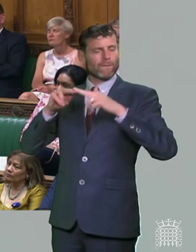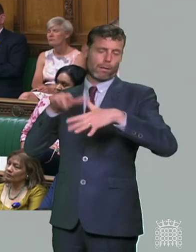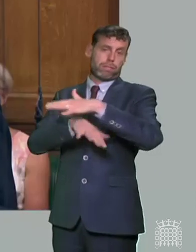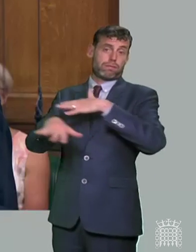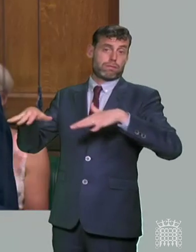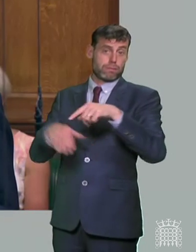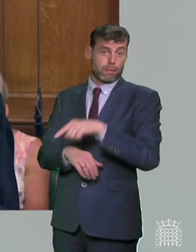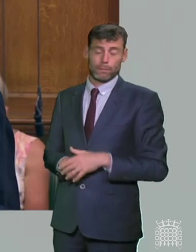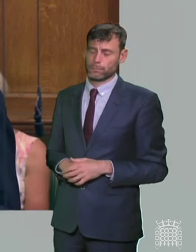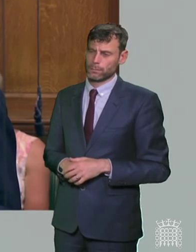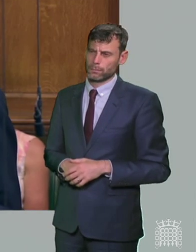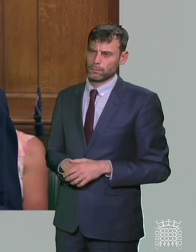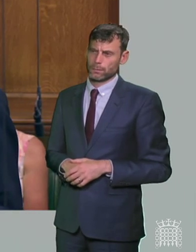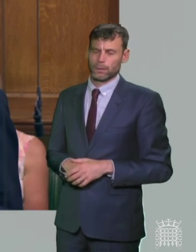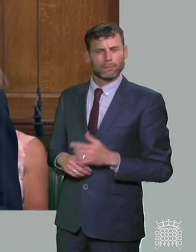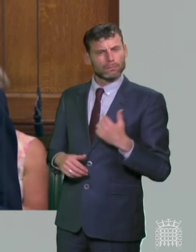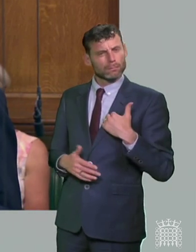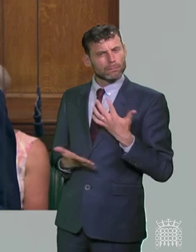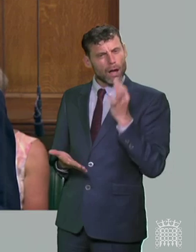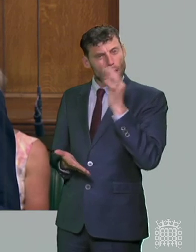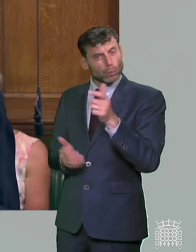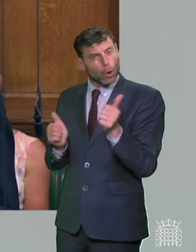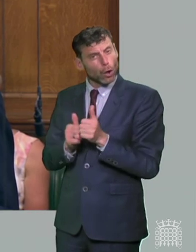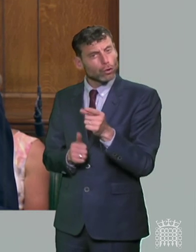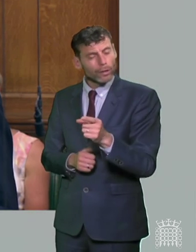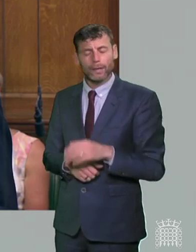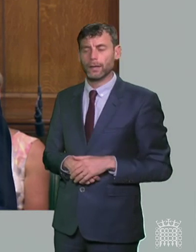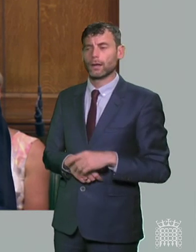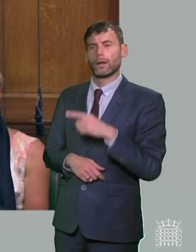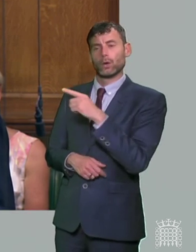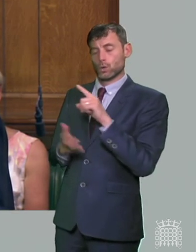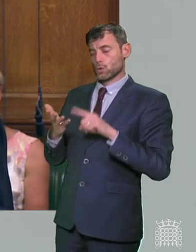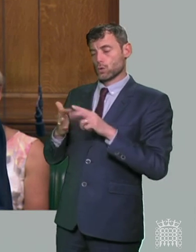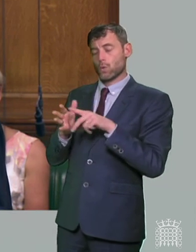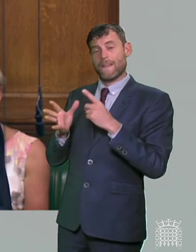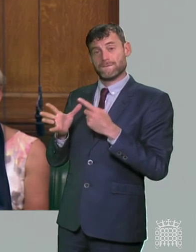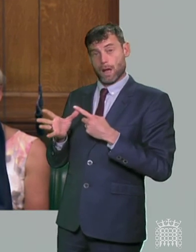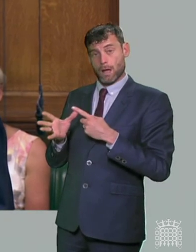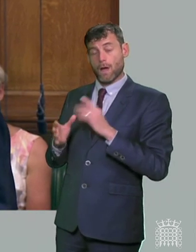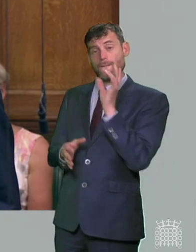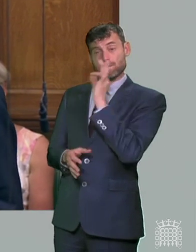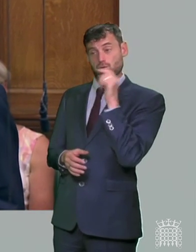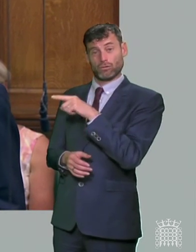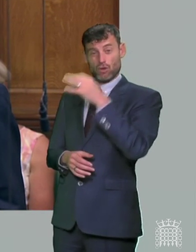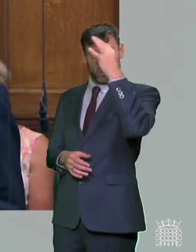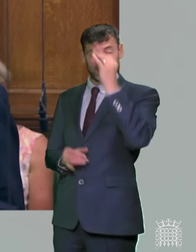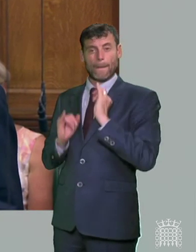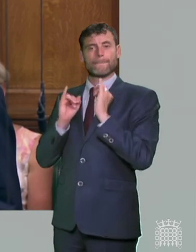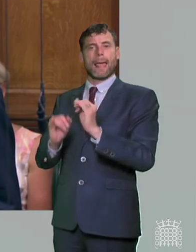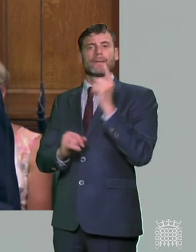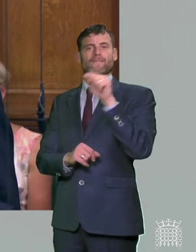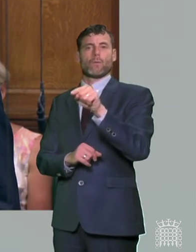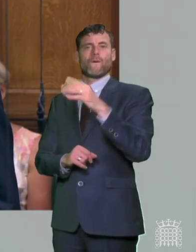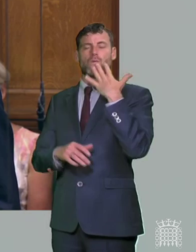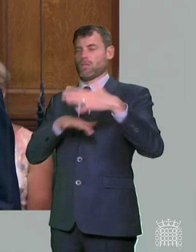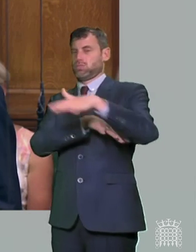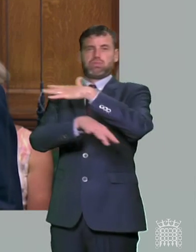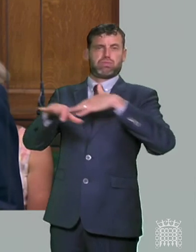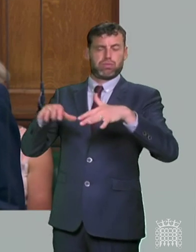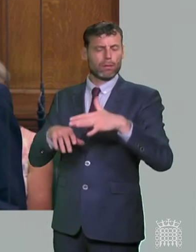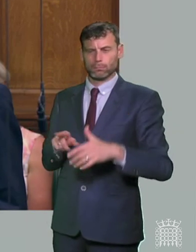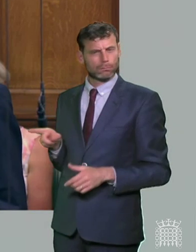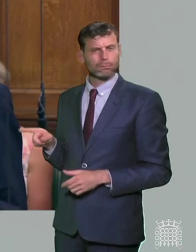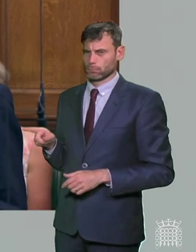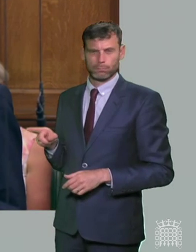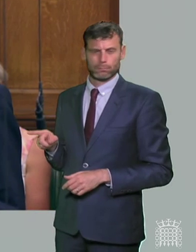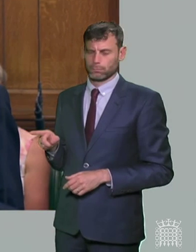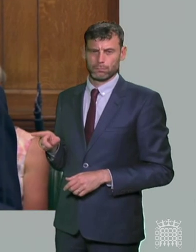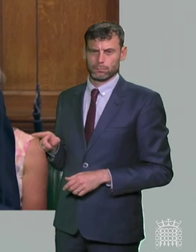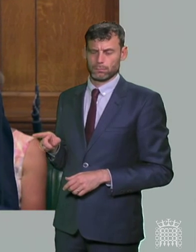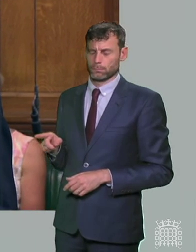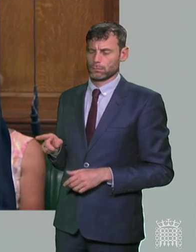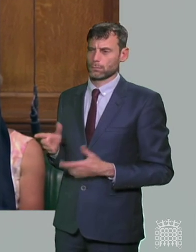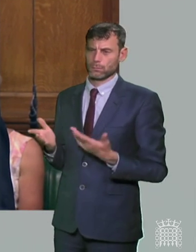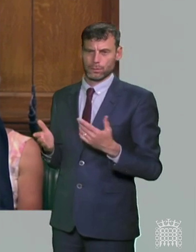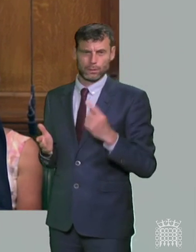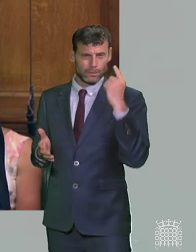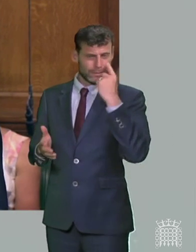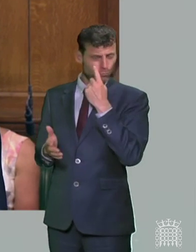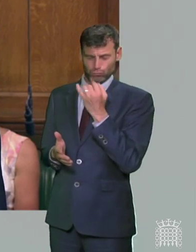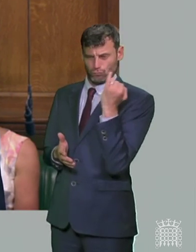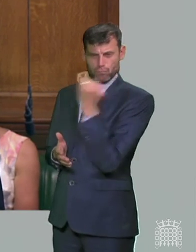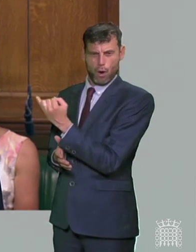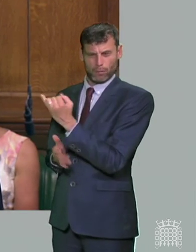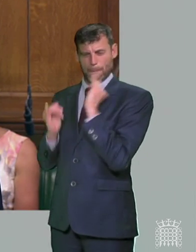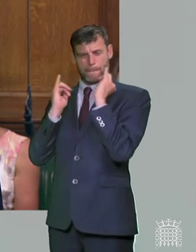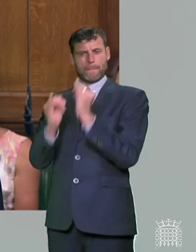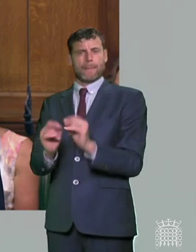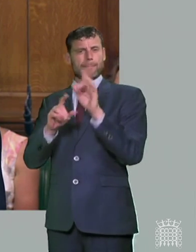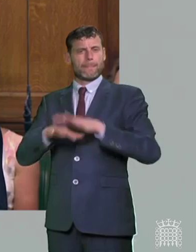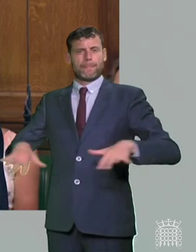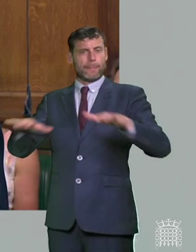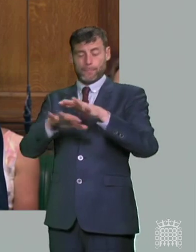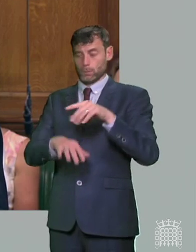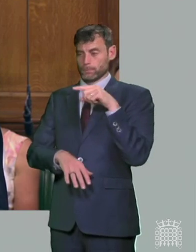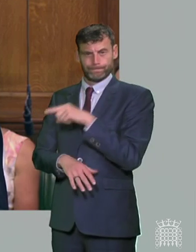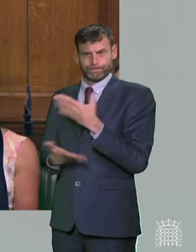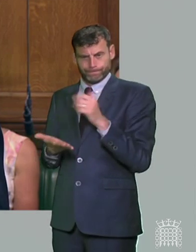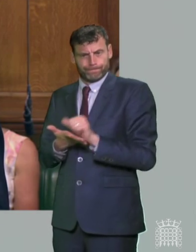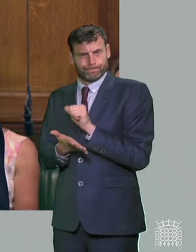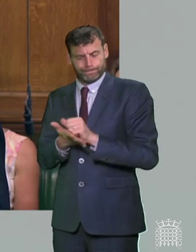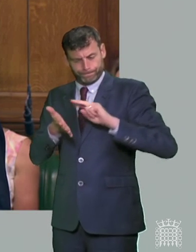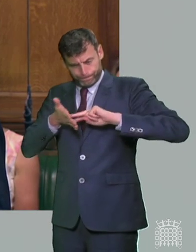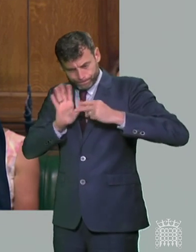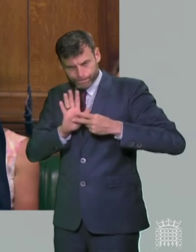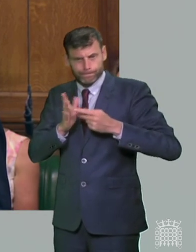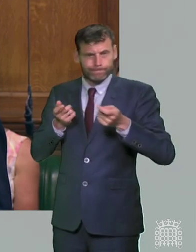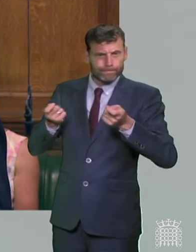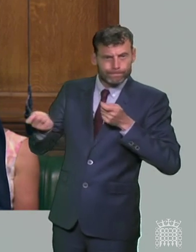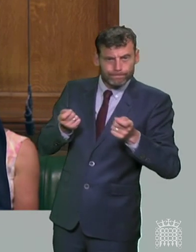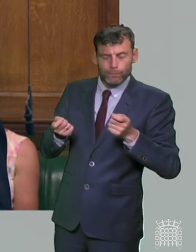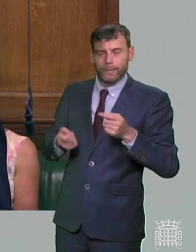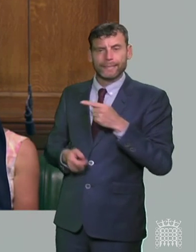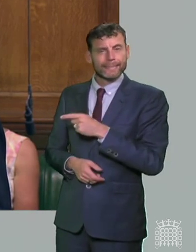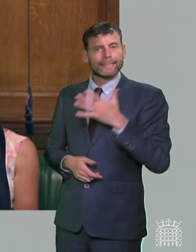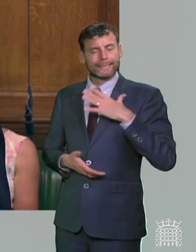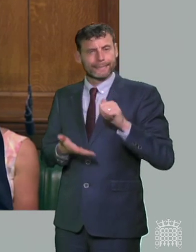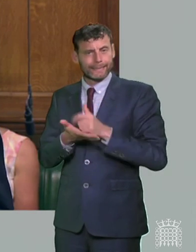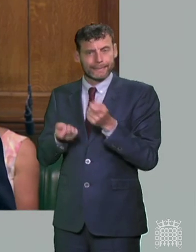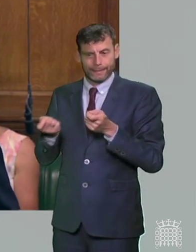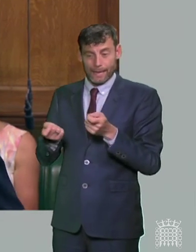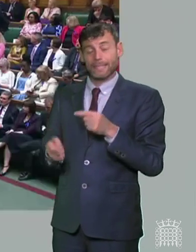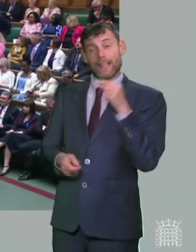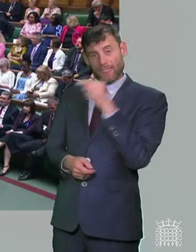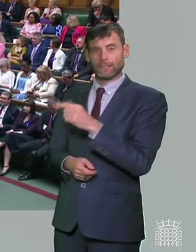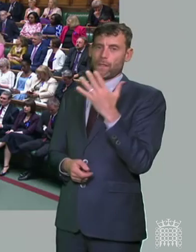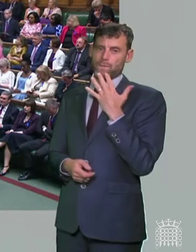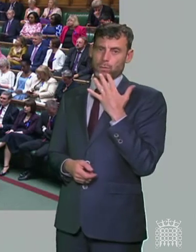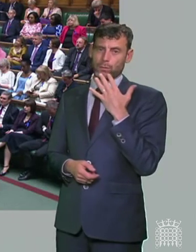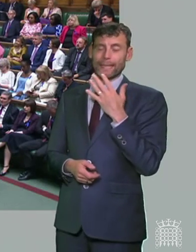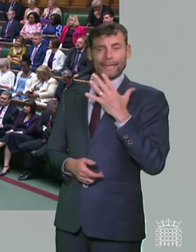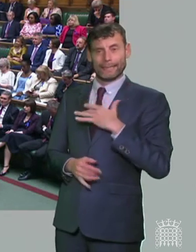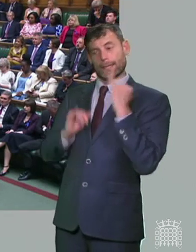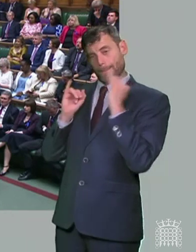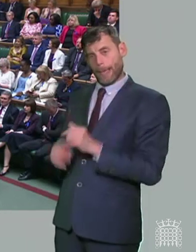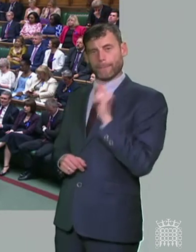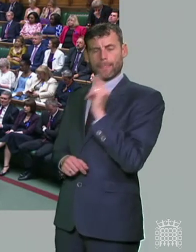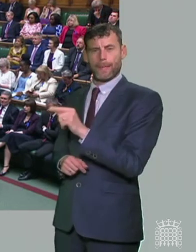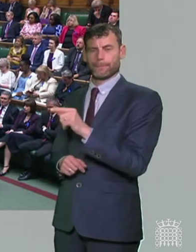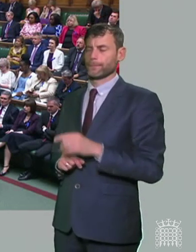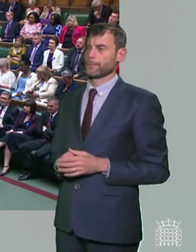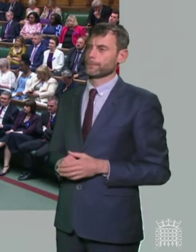Does he agree that both the French and UEFA authorities’ attempts to blame Liverpool fans for the failure to keep order at the stadium has been comprehensively disproved, and will he ensure that the French failure to police the event is roundly condemned?